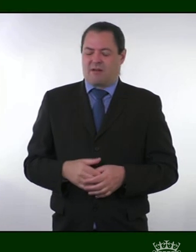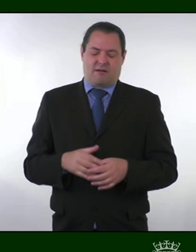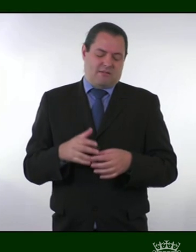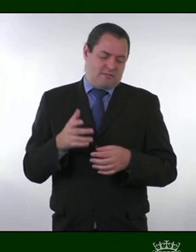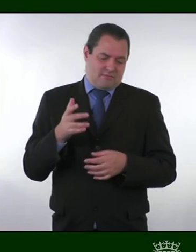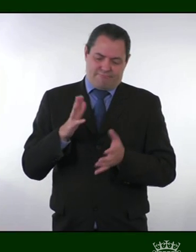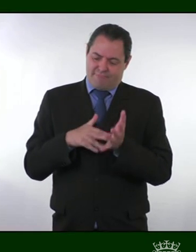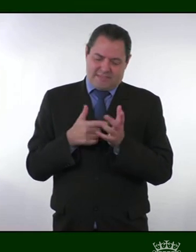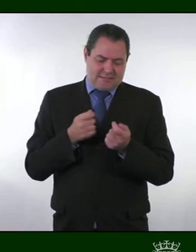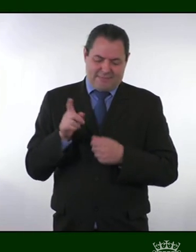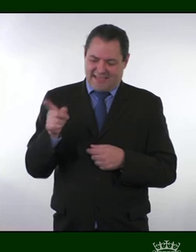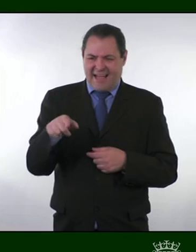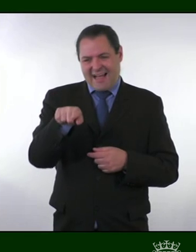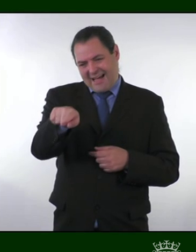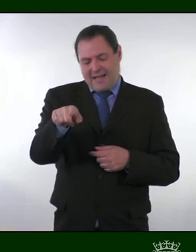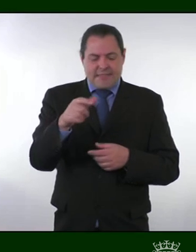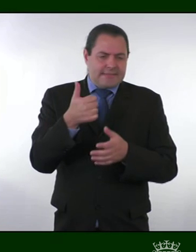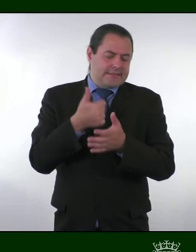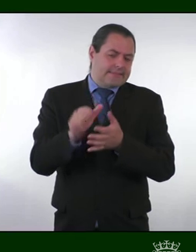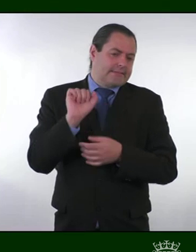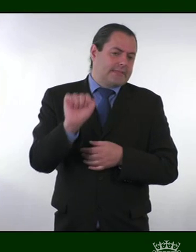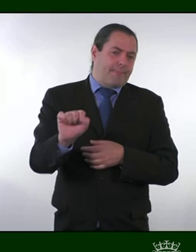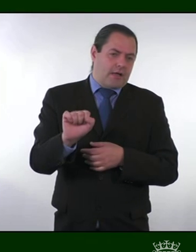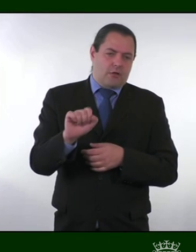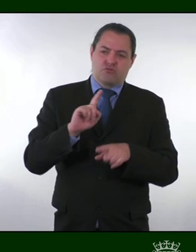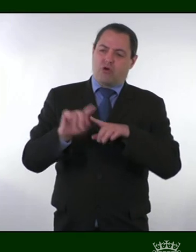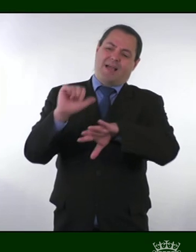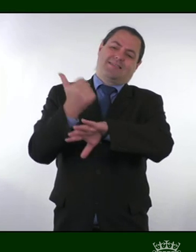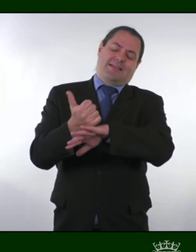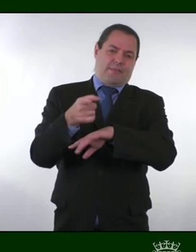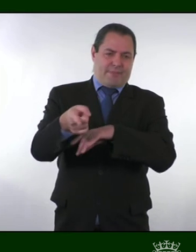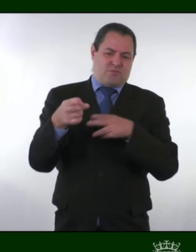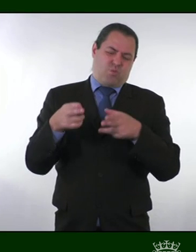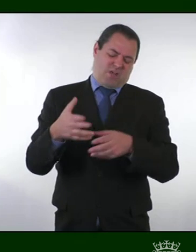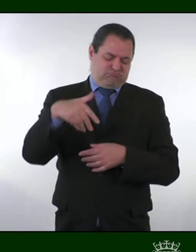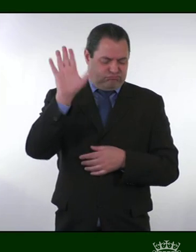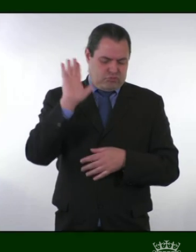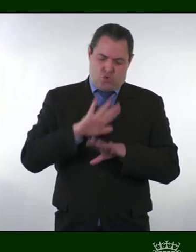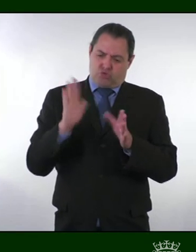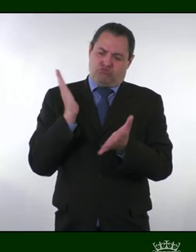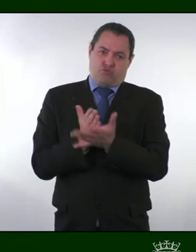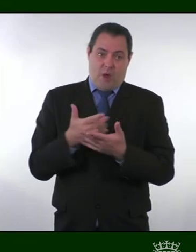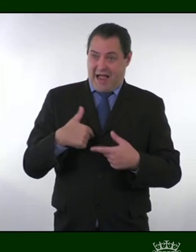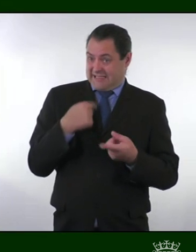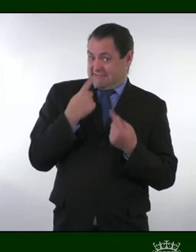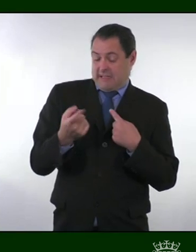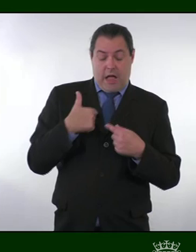May I say to the right honourable and learned Gentleman that it is absolutely typical of him that he should frame it in that way?